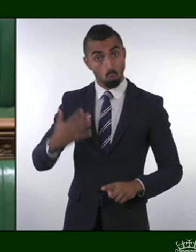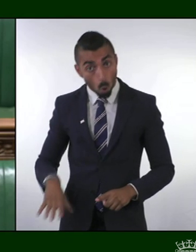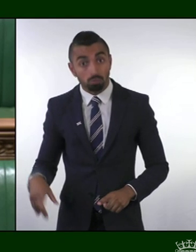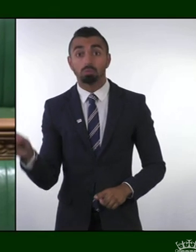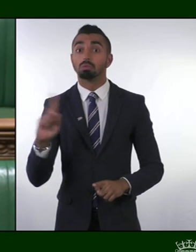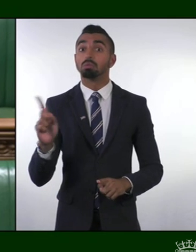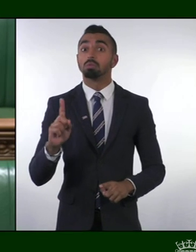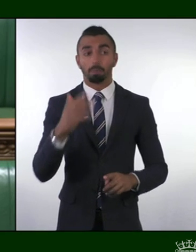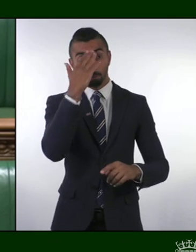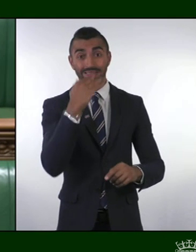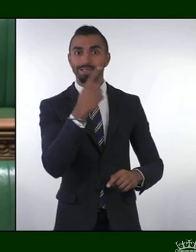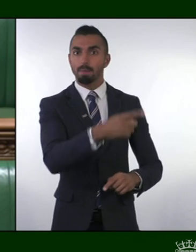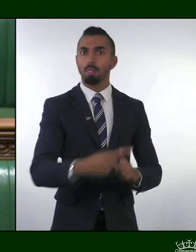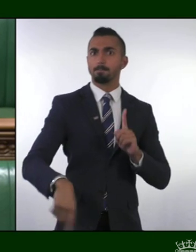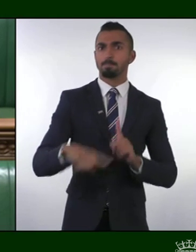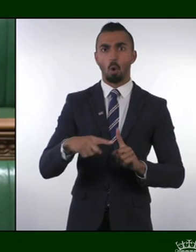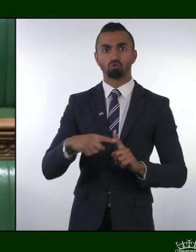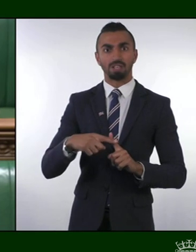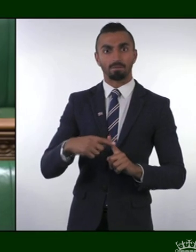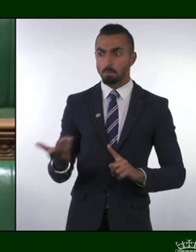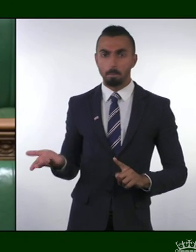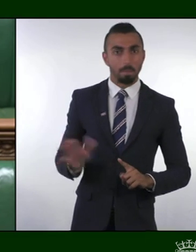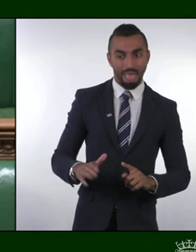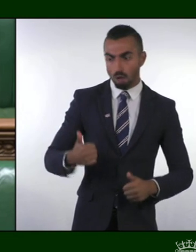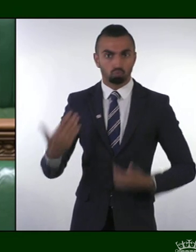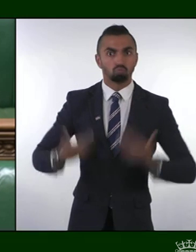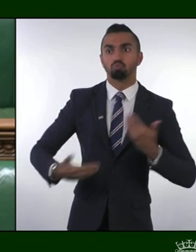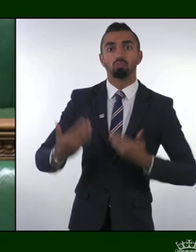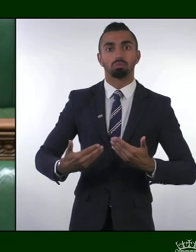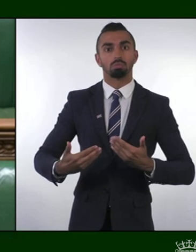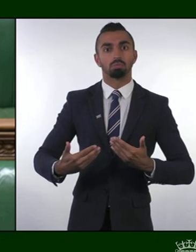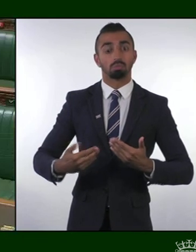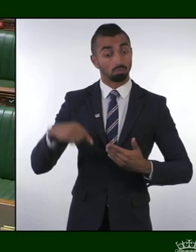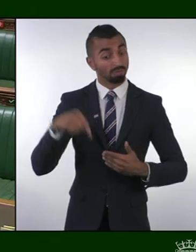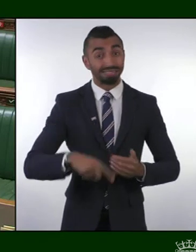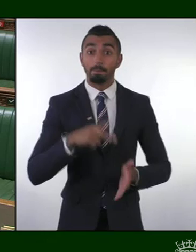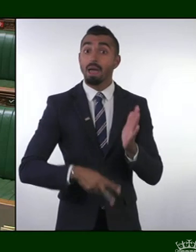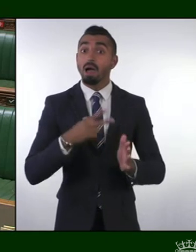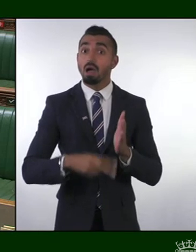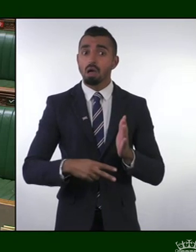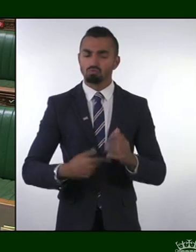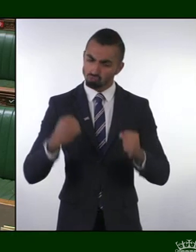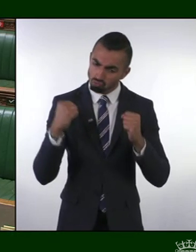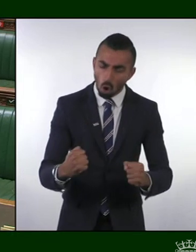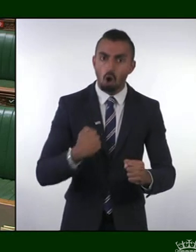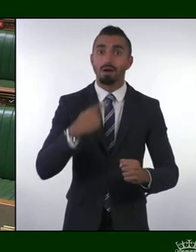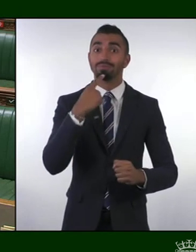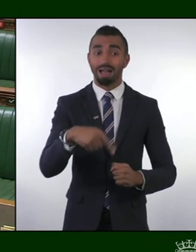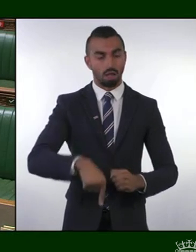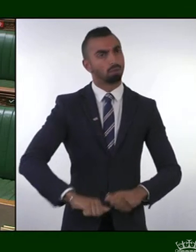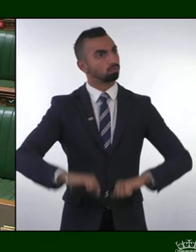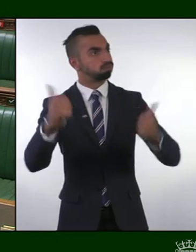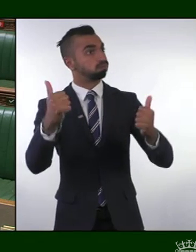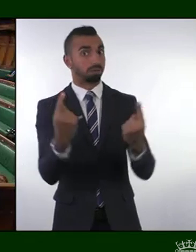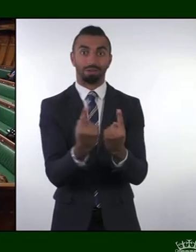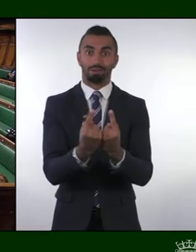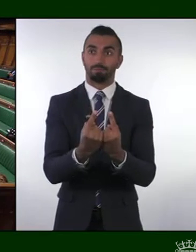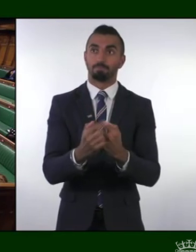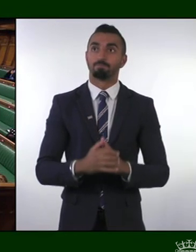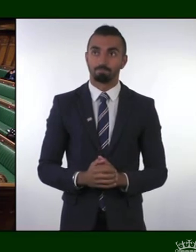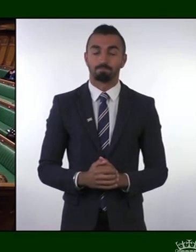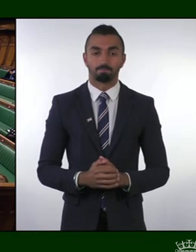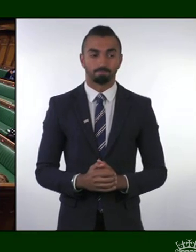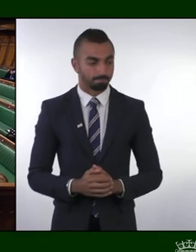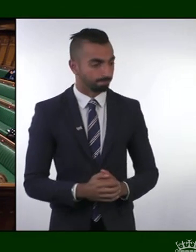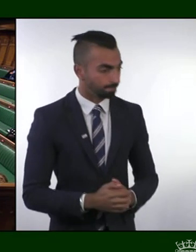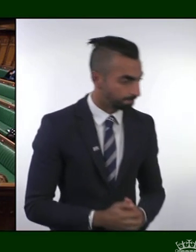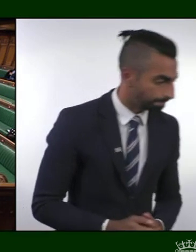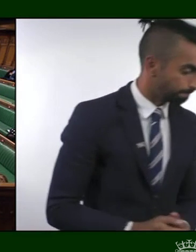It is our plan for jobs, and I commend it to this House.